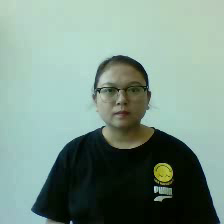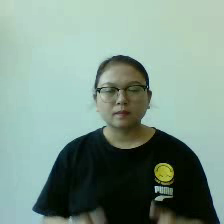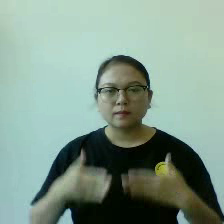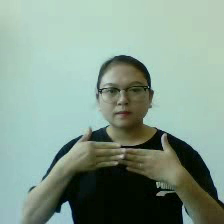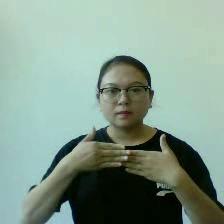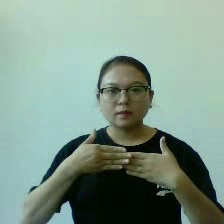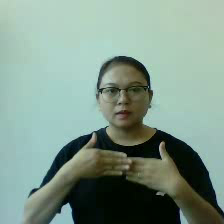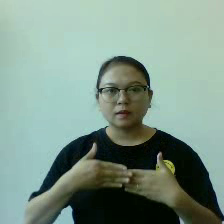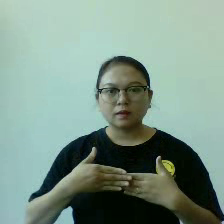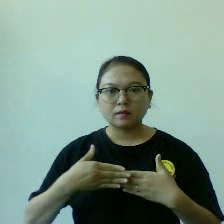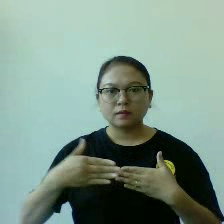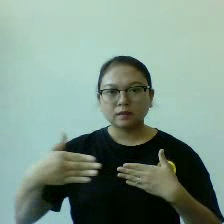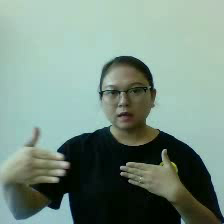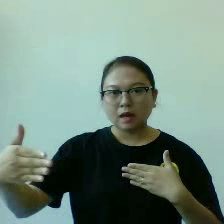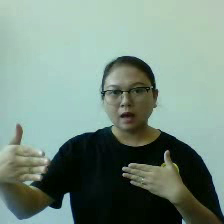Xa